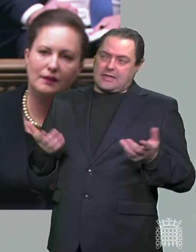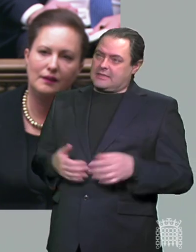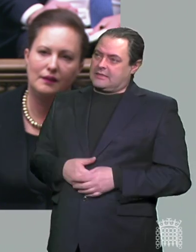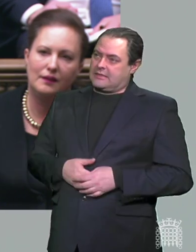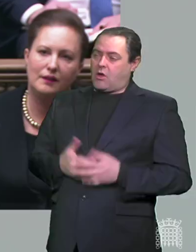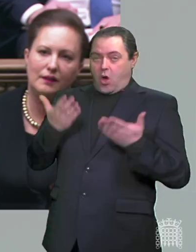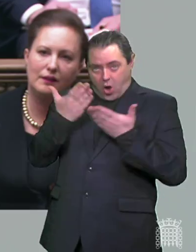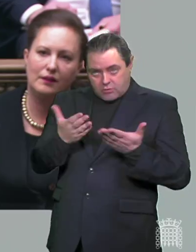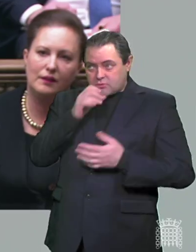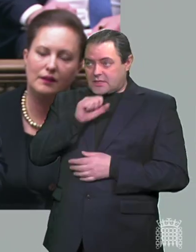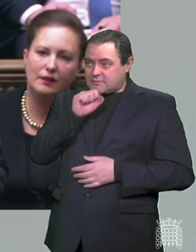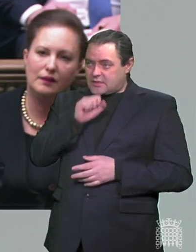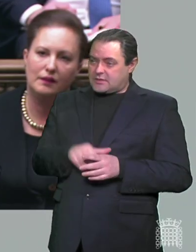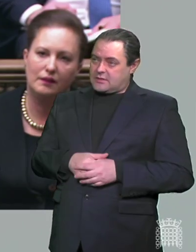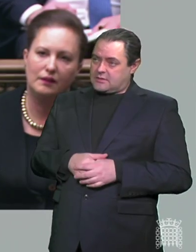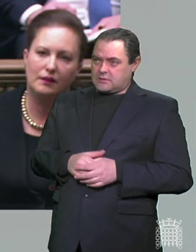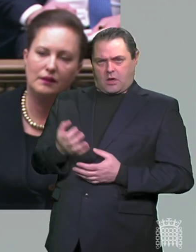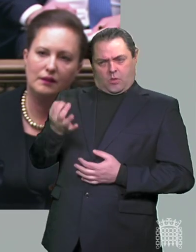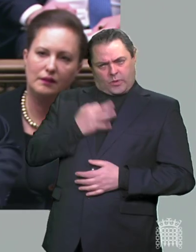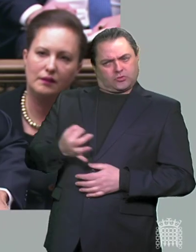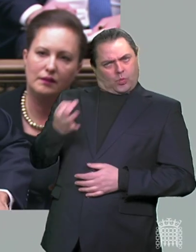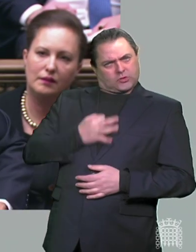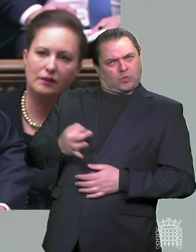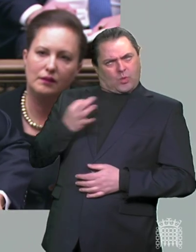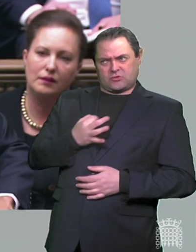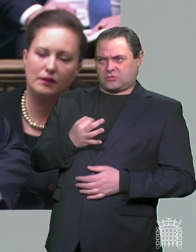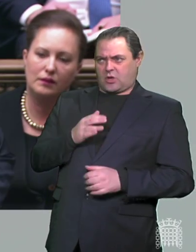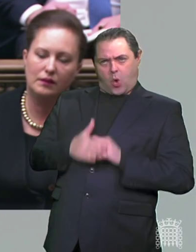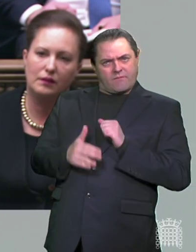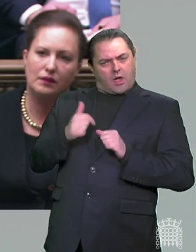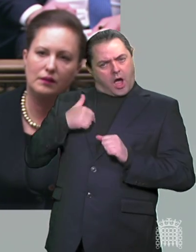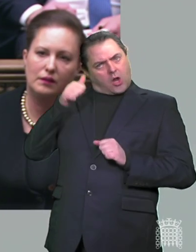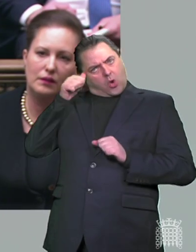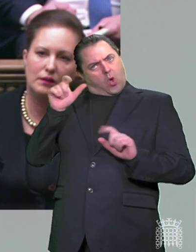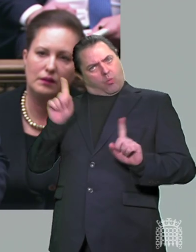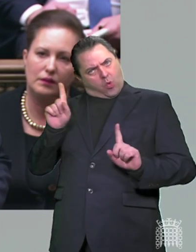The right honourable and learned Gentleman asks what was known.